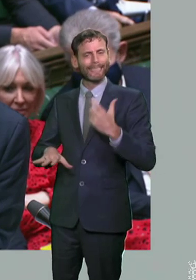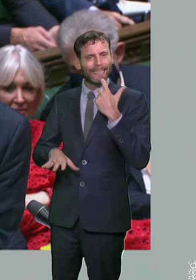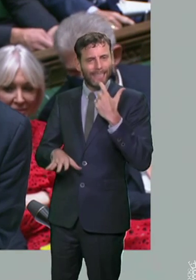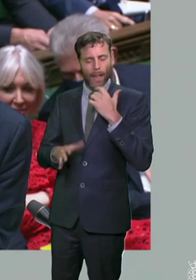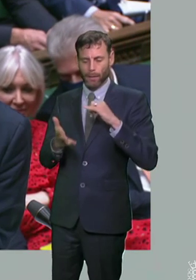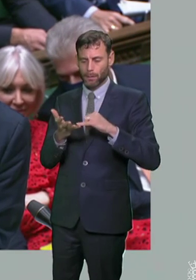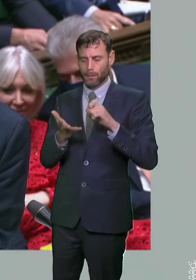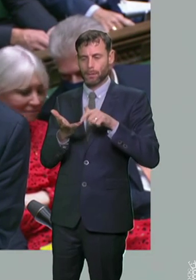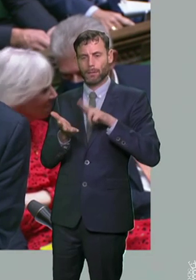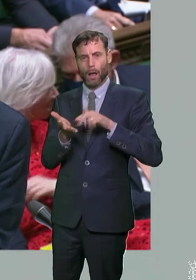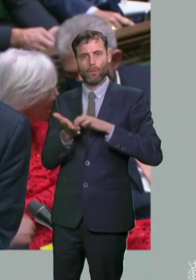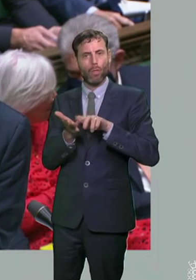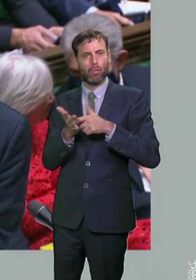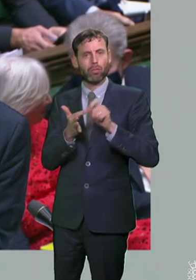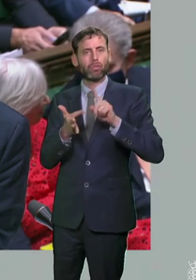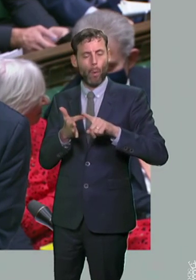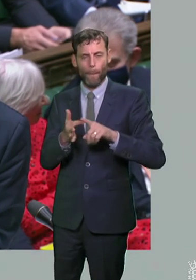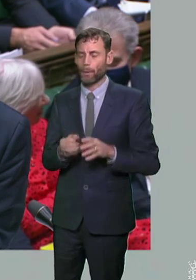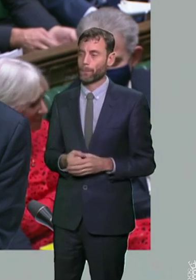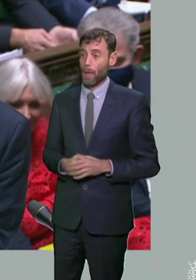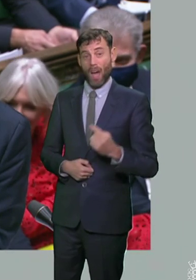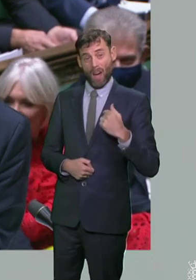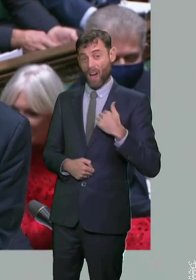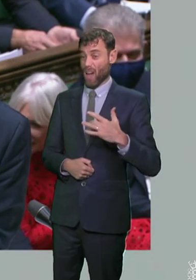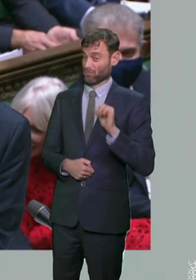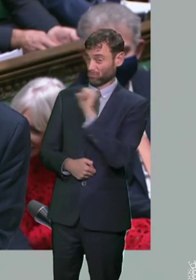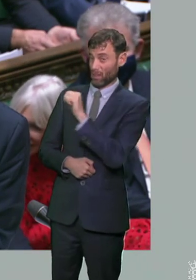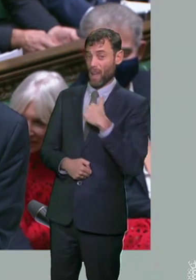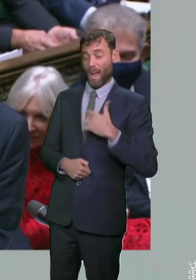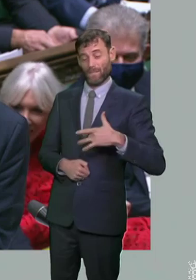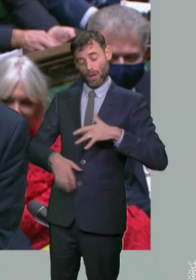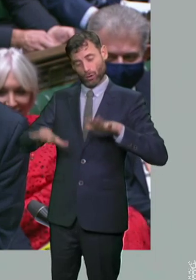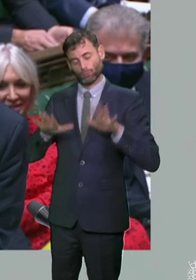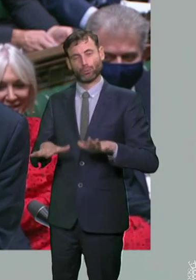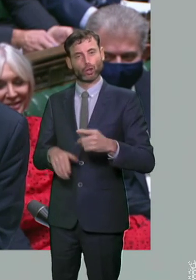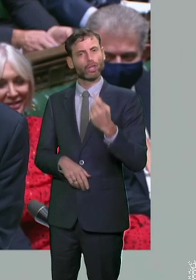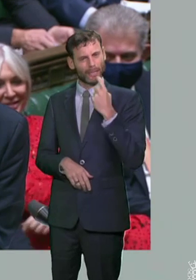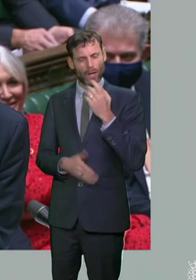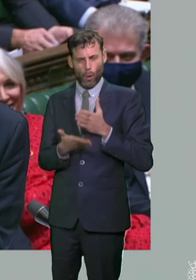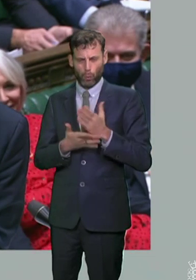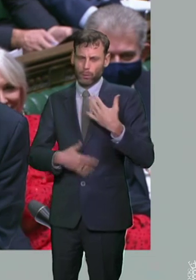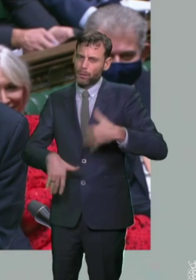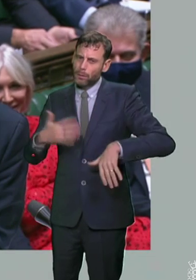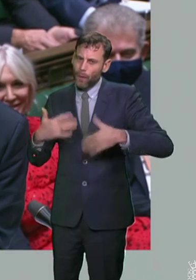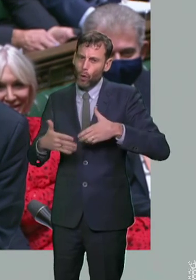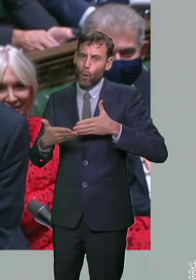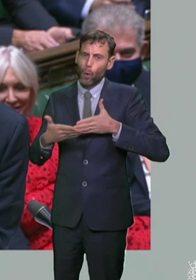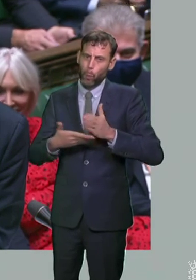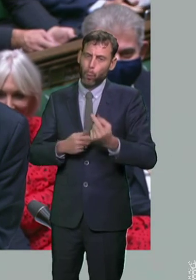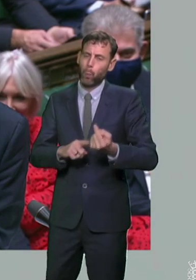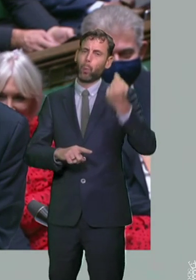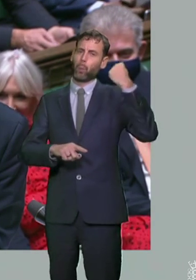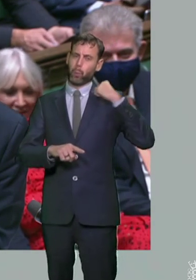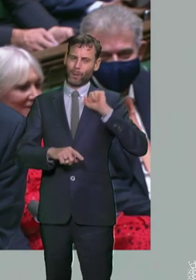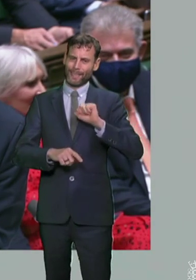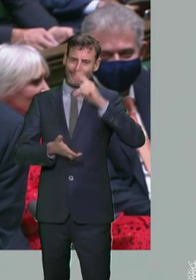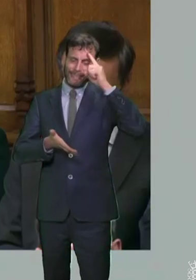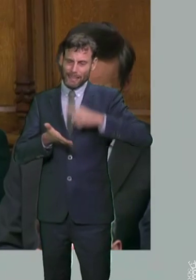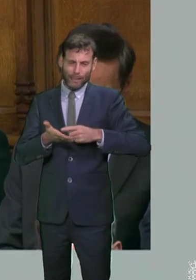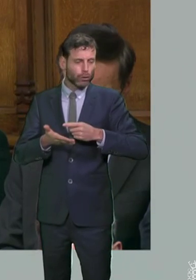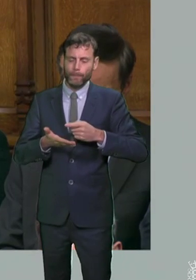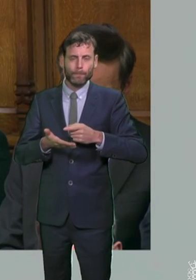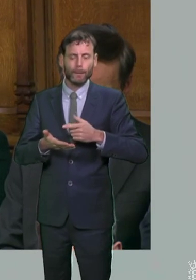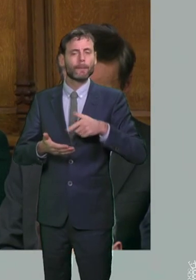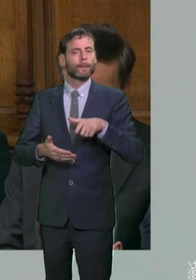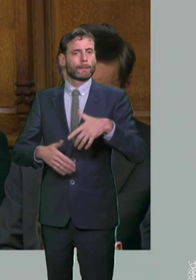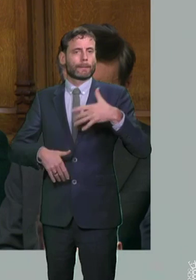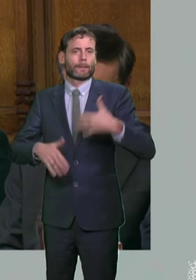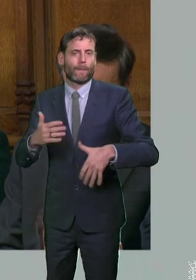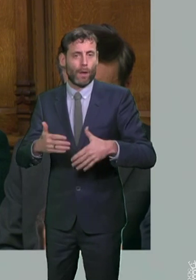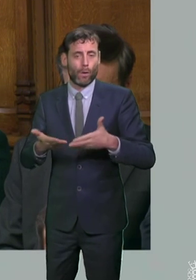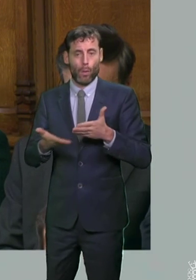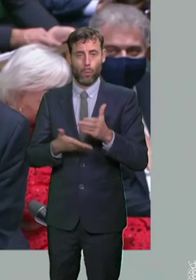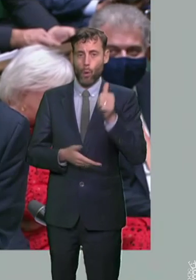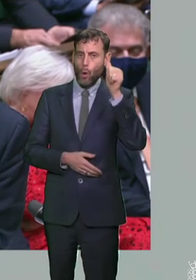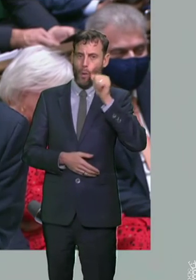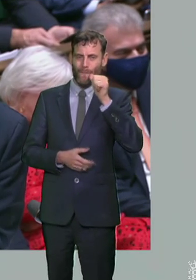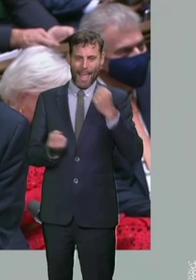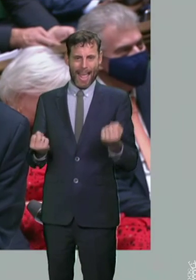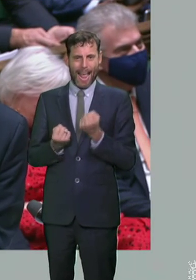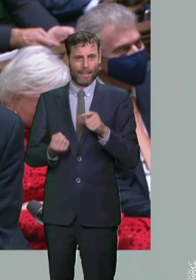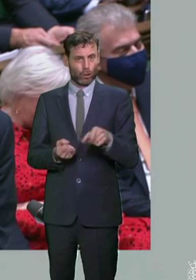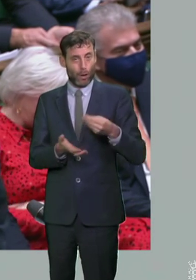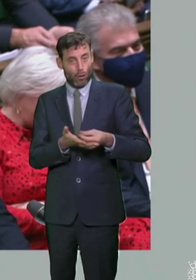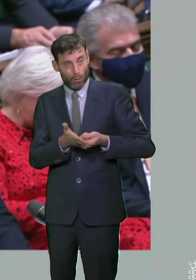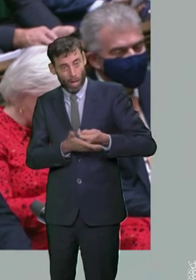I can tell her that I do believe British steel has suffered, as a result of decisions taken years and years ago, from unfair energy costs—we need to fix it.